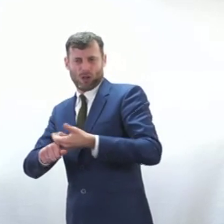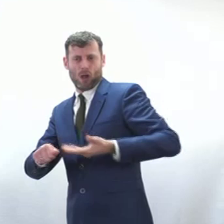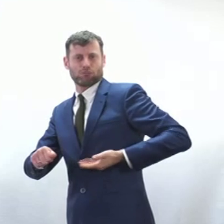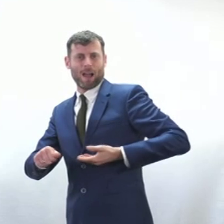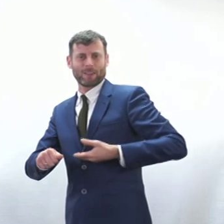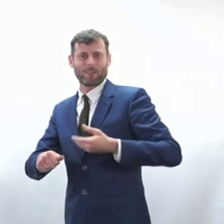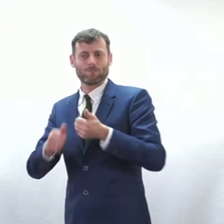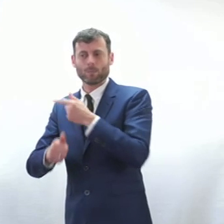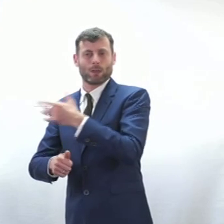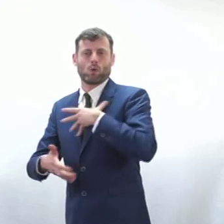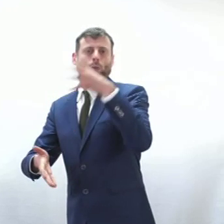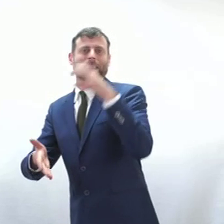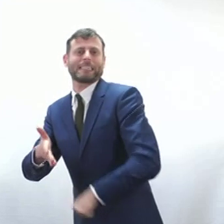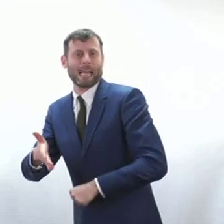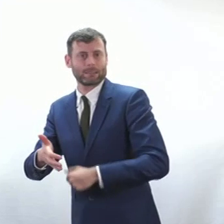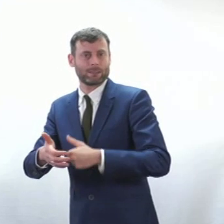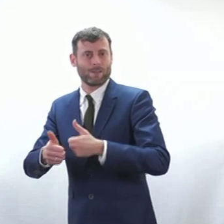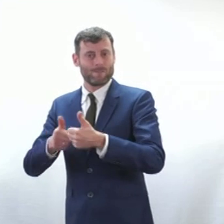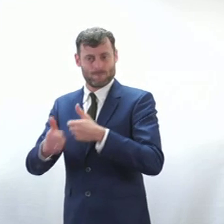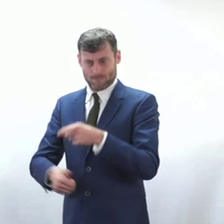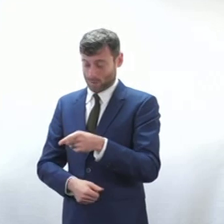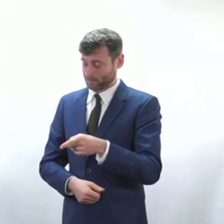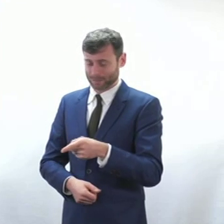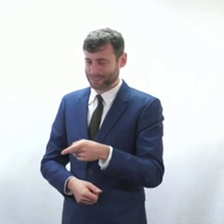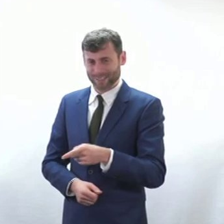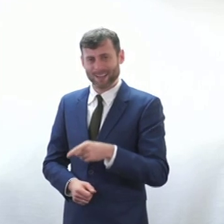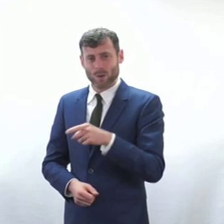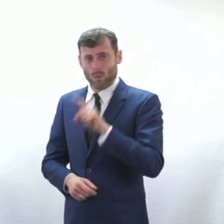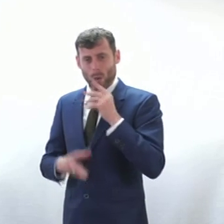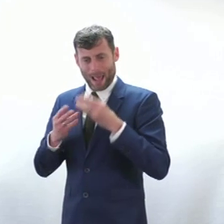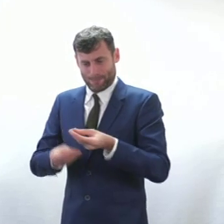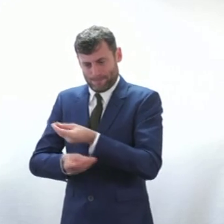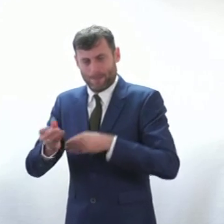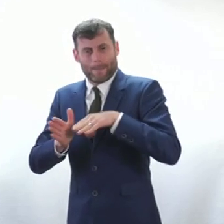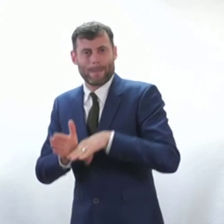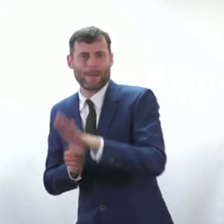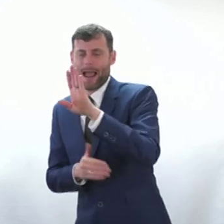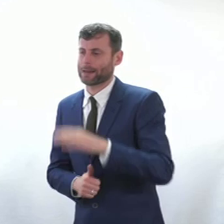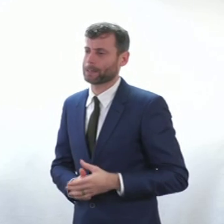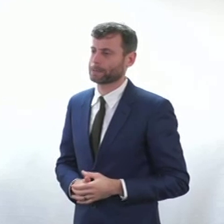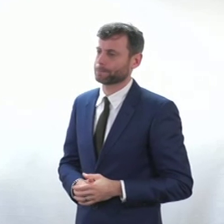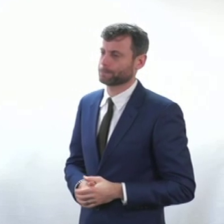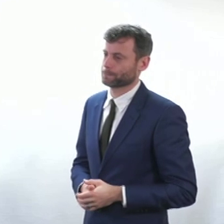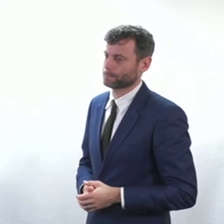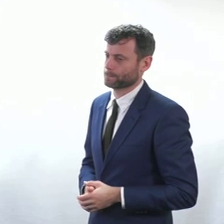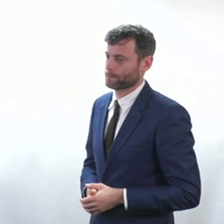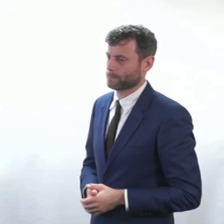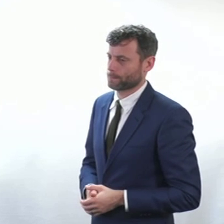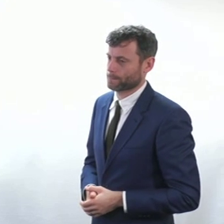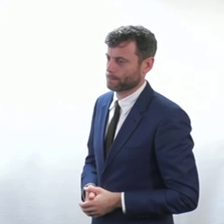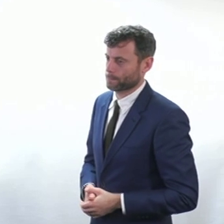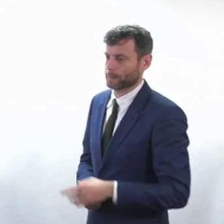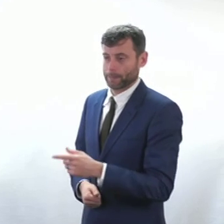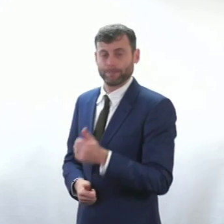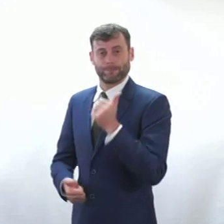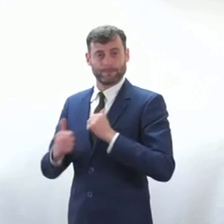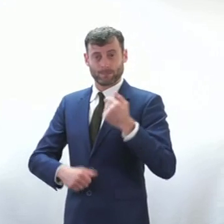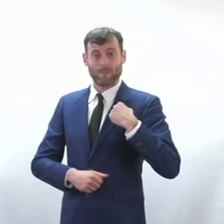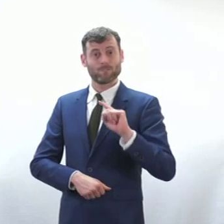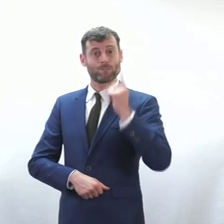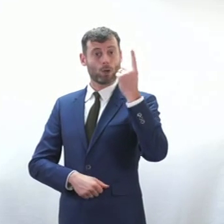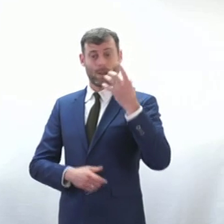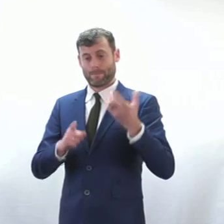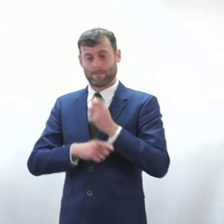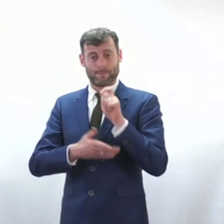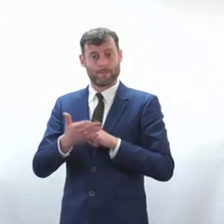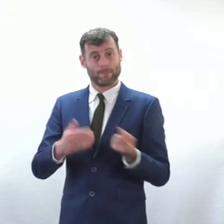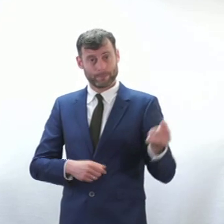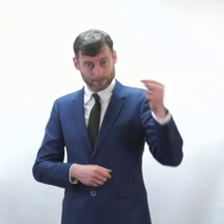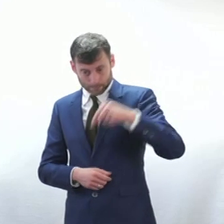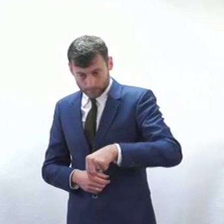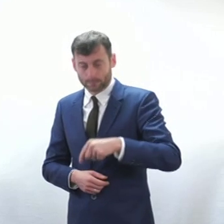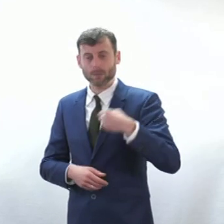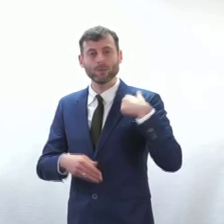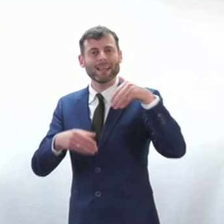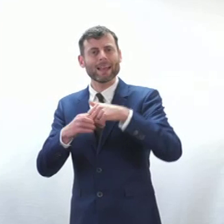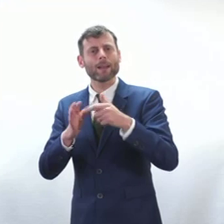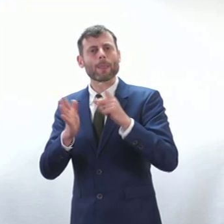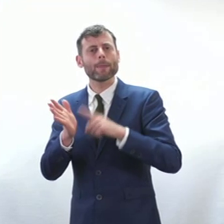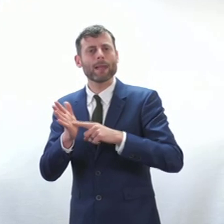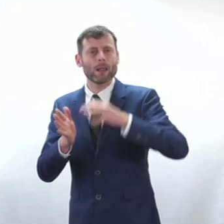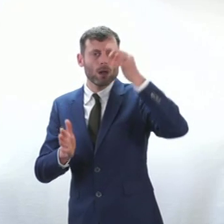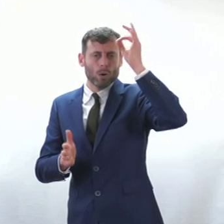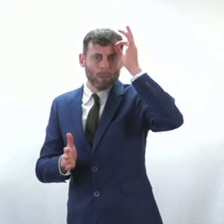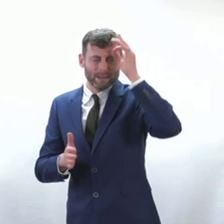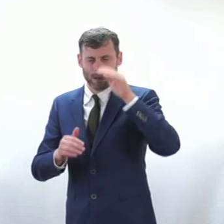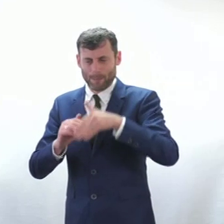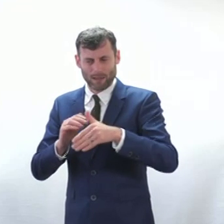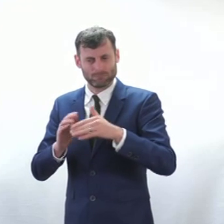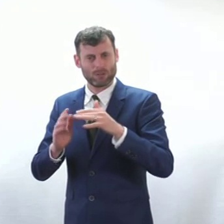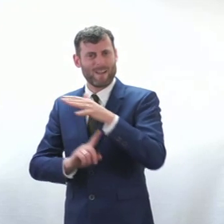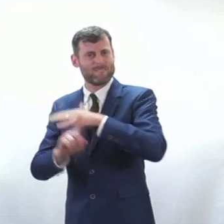Saqib BhattiIt has been almost 12 months since I and many of my colleagues were elected to this House for the first time, and it was a great privilege to deliver my maiden speech on Second Reading of the Environment Bill and be on the Bill Committee for this landmark piece of legislation.